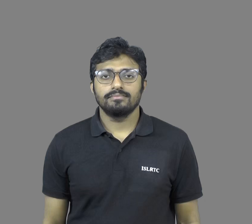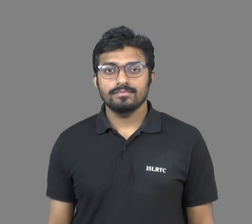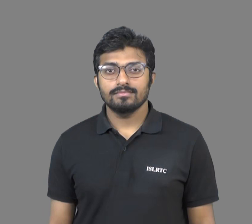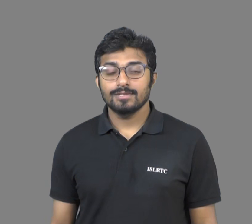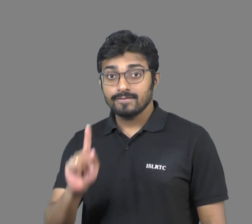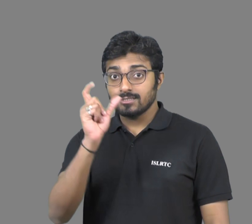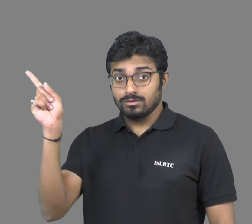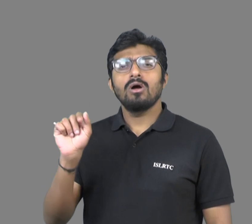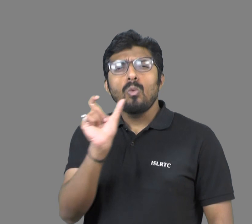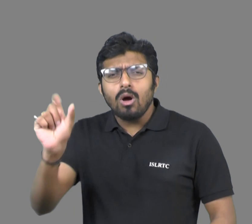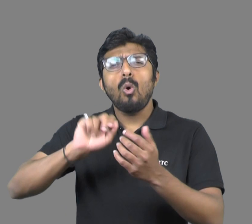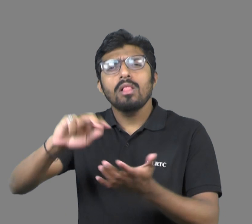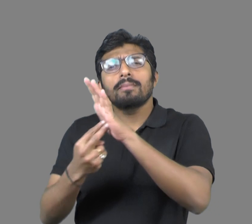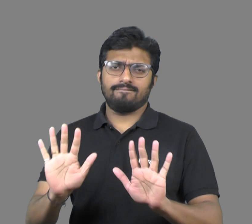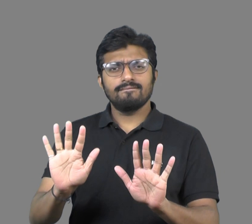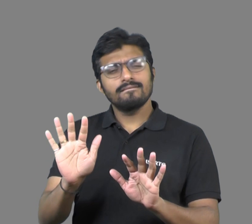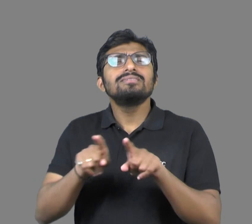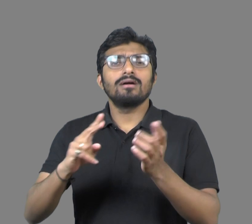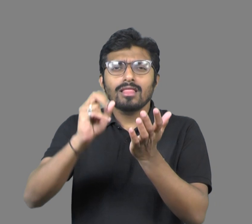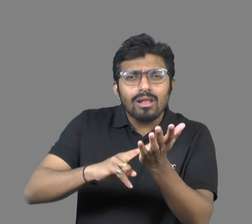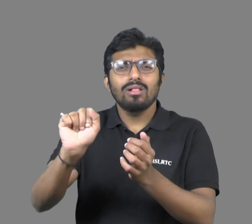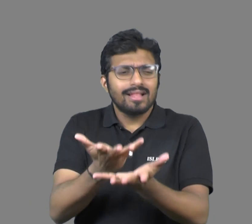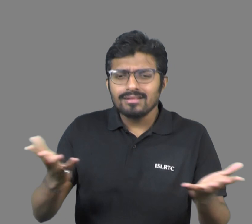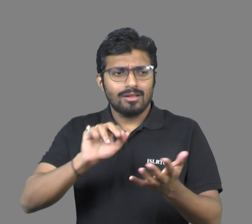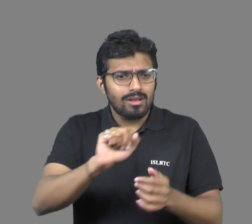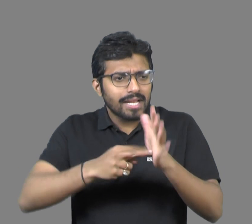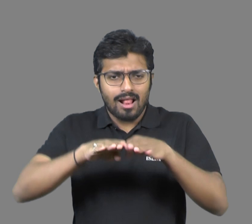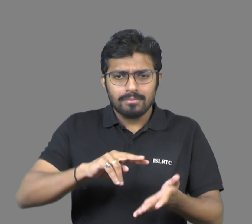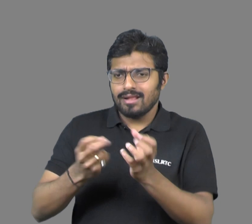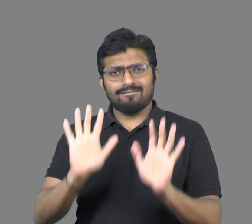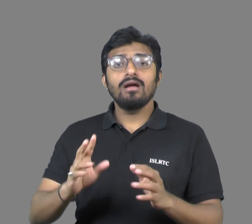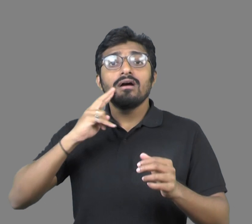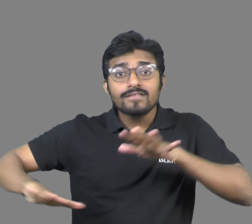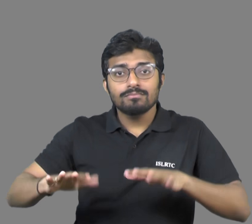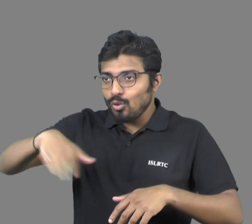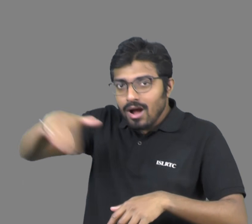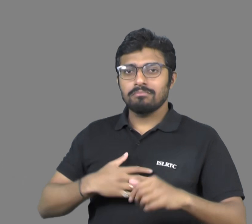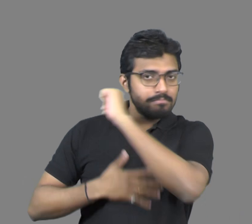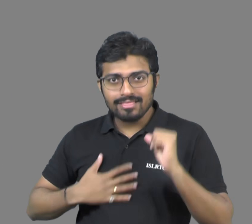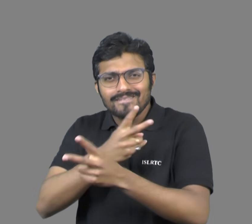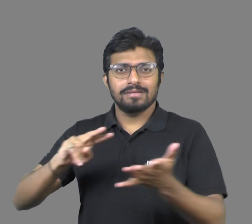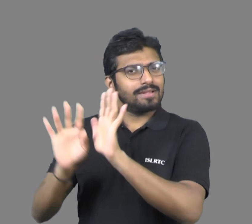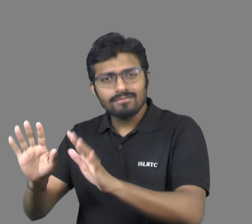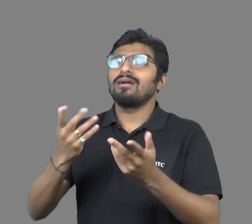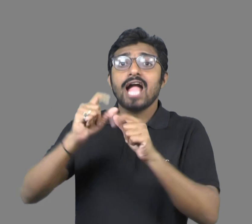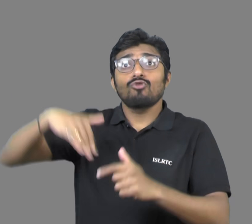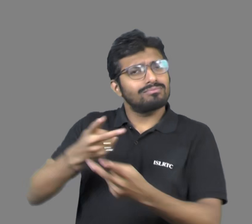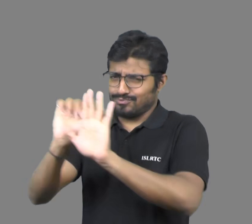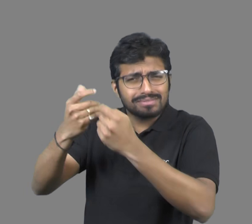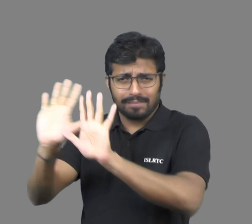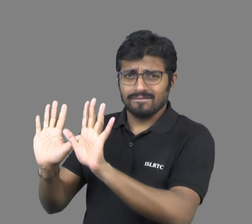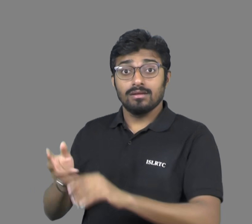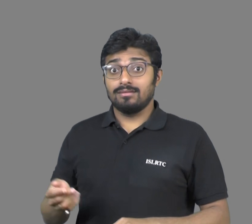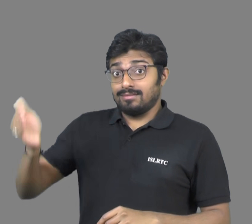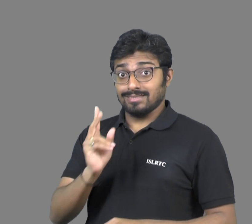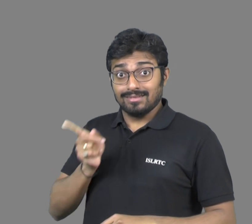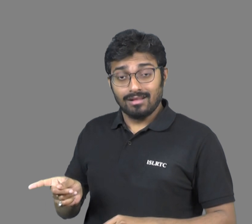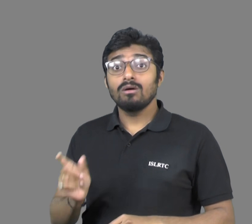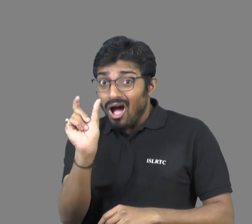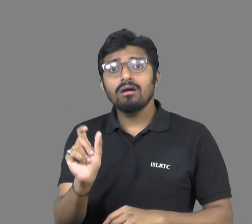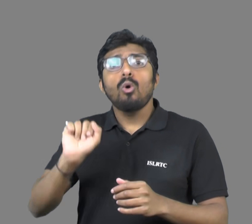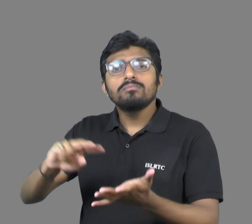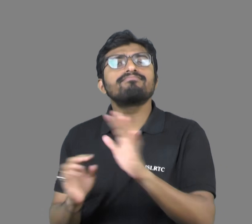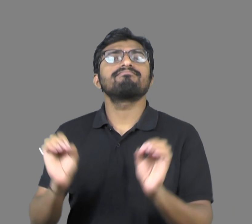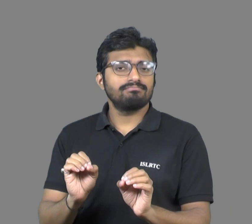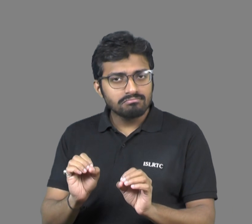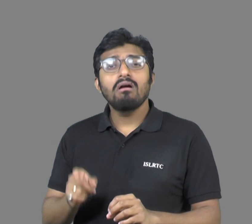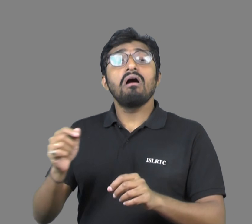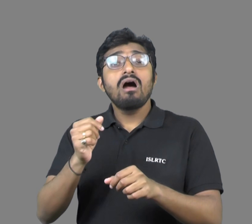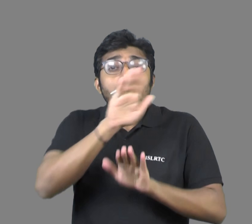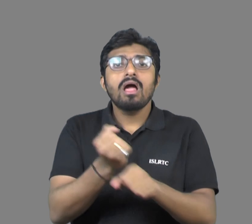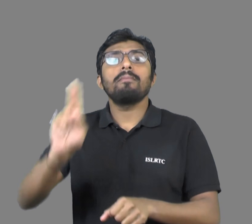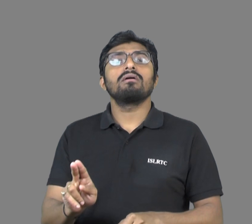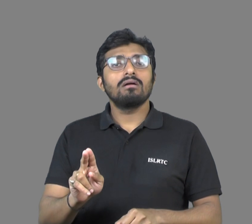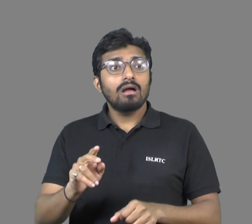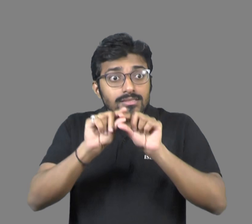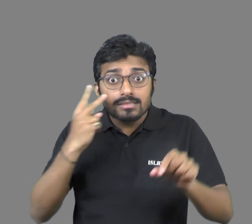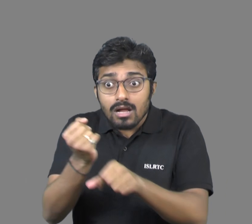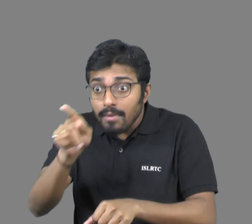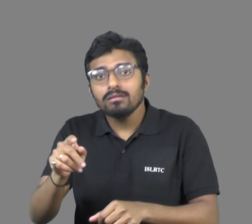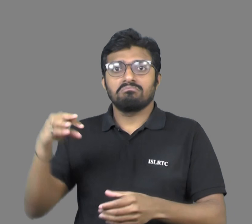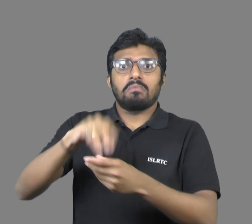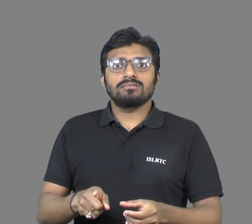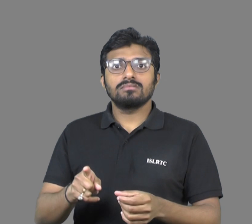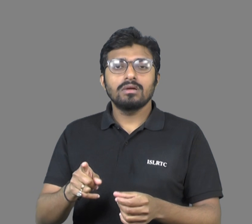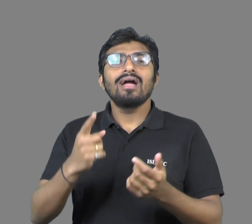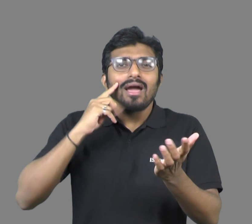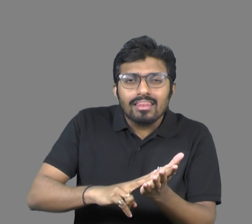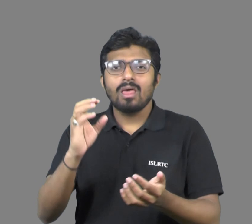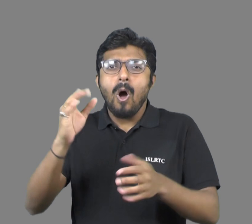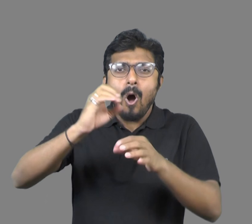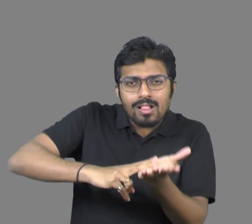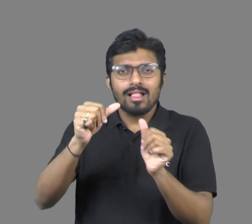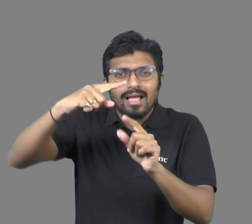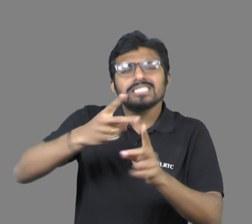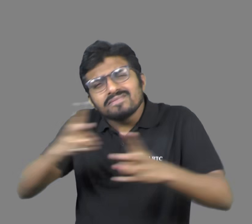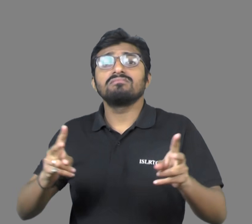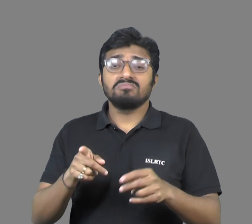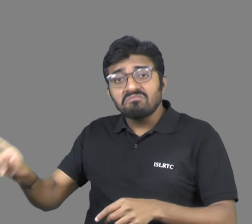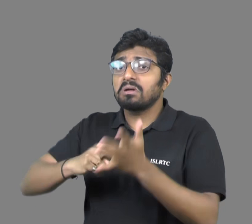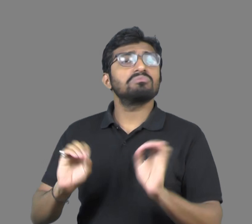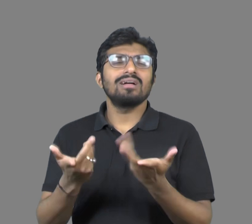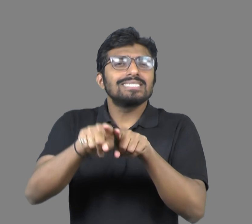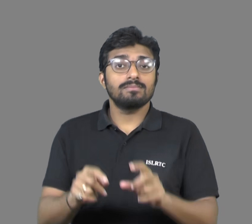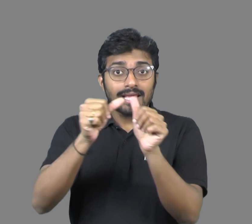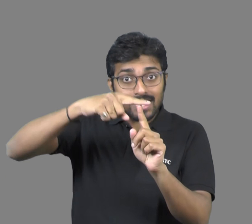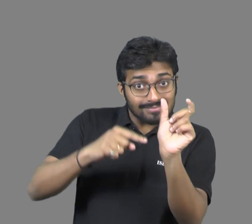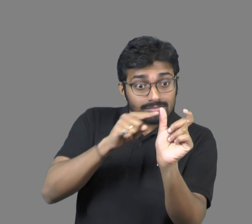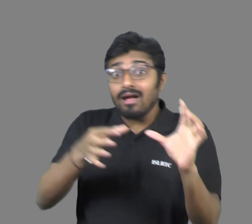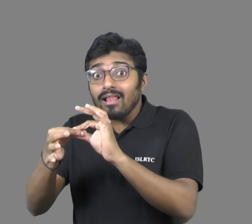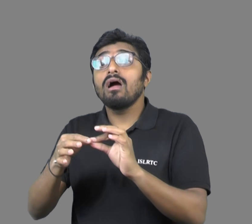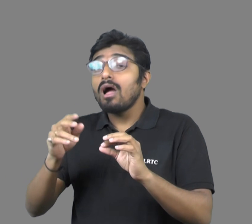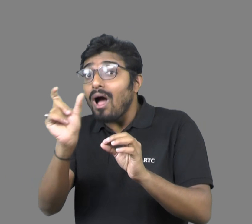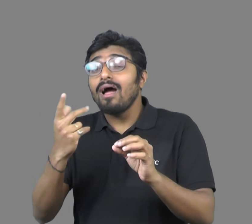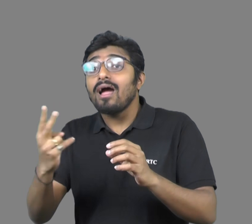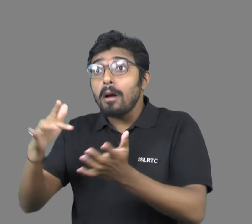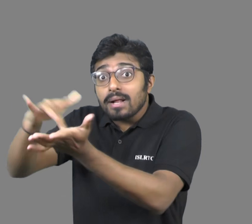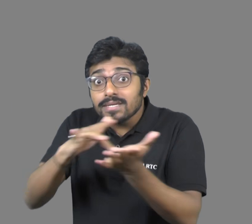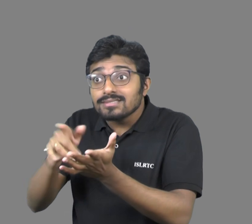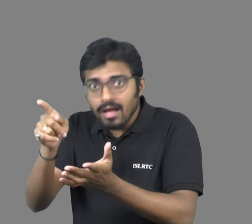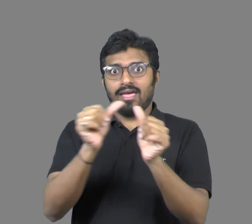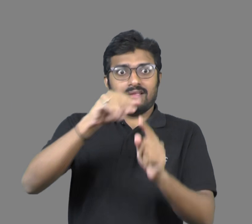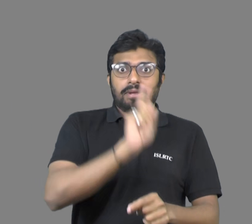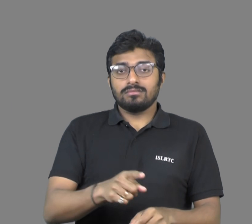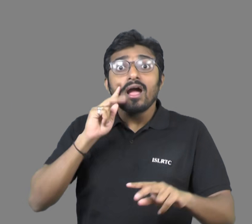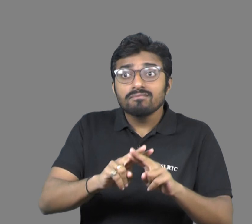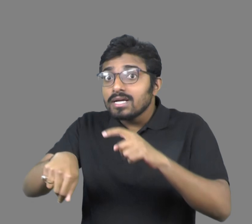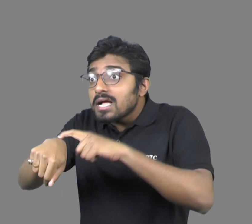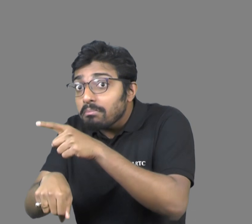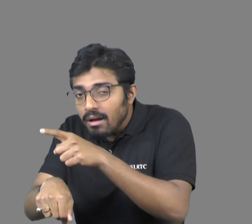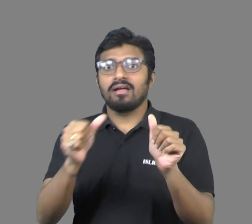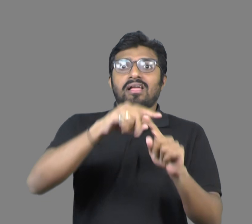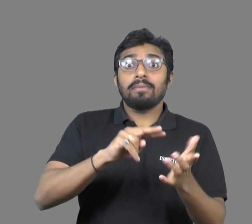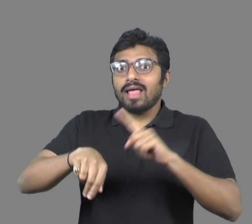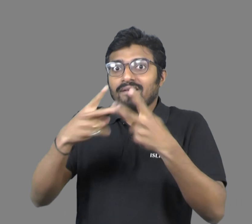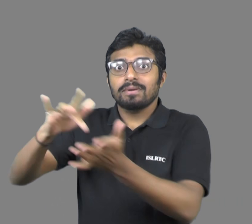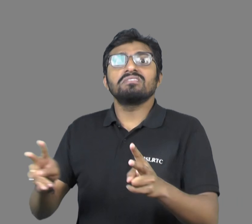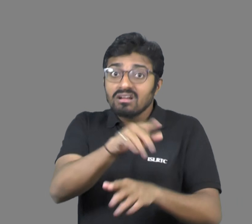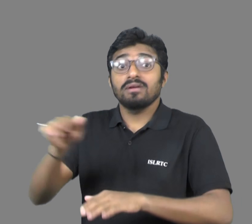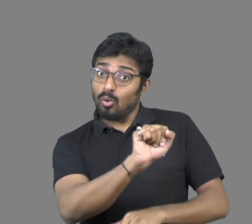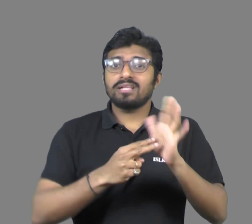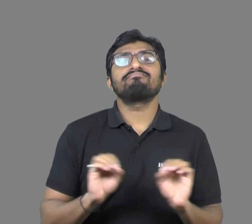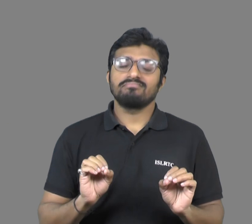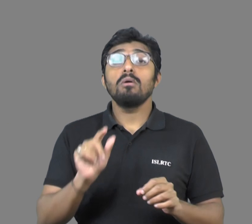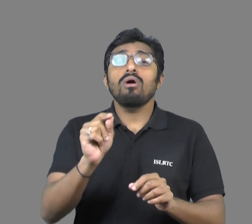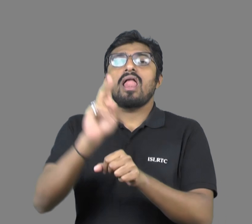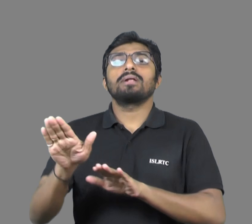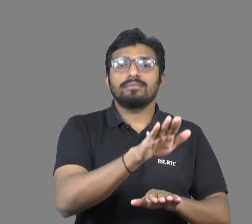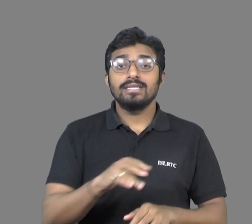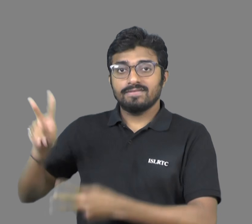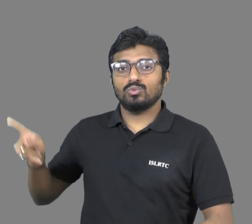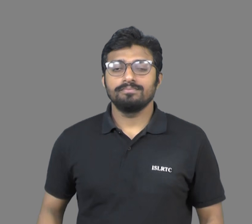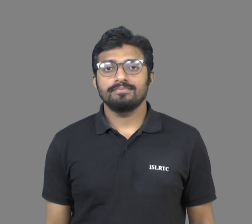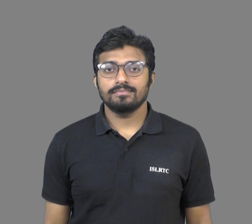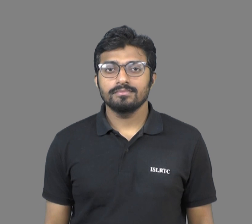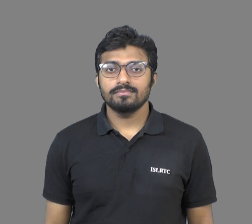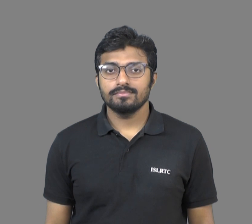Content words Function words